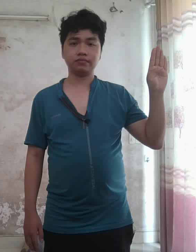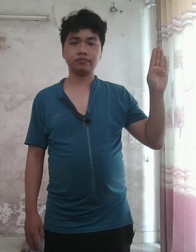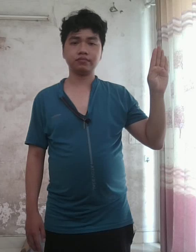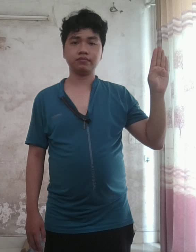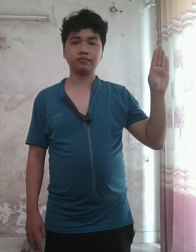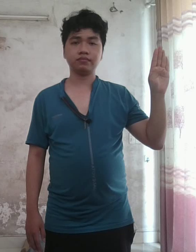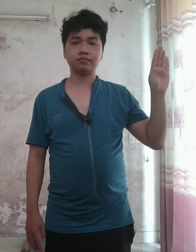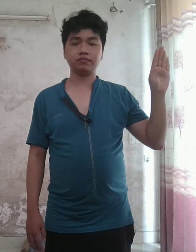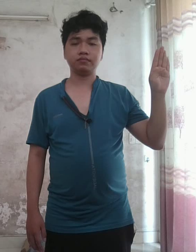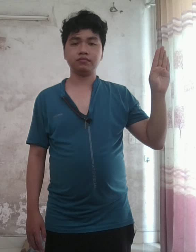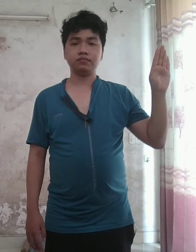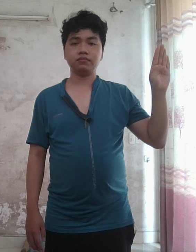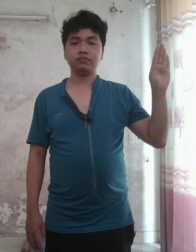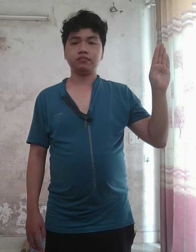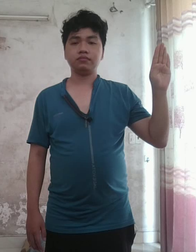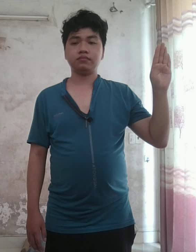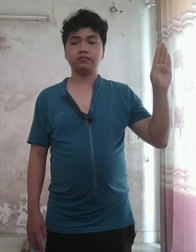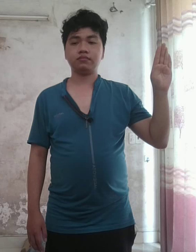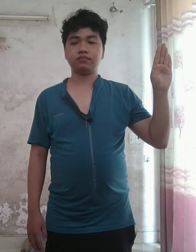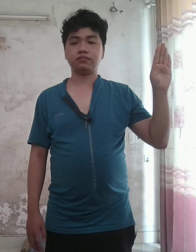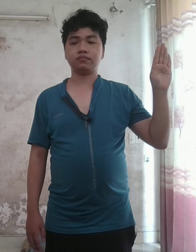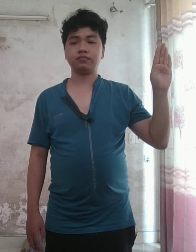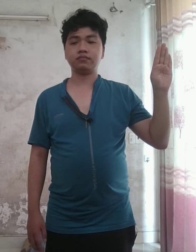b